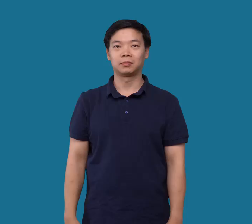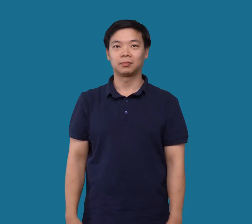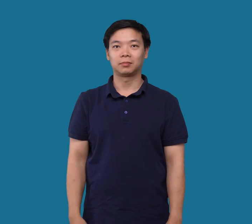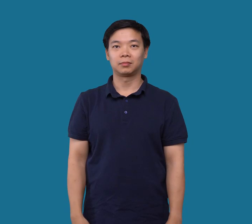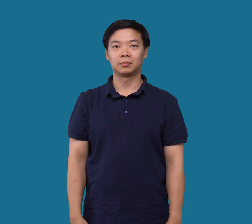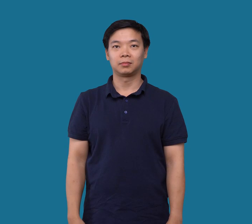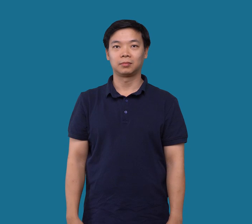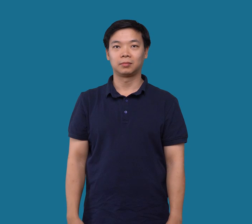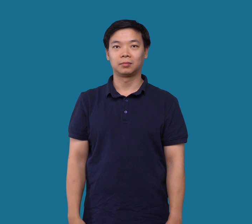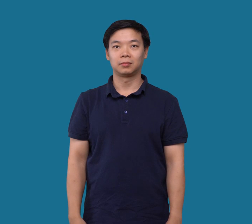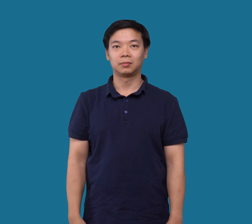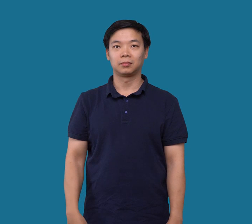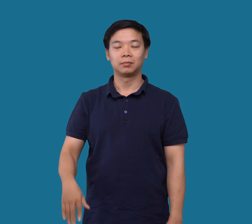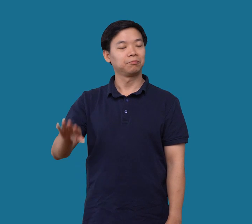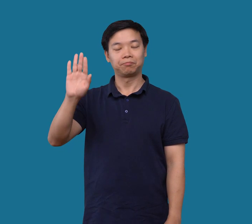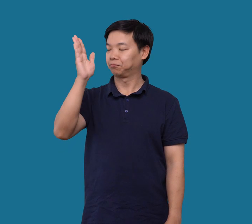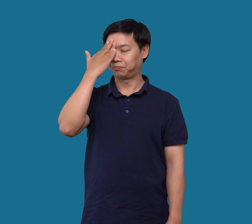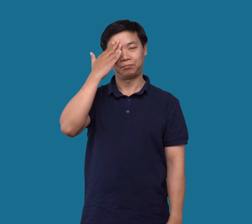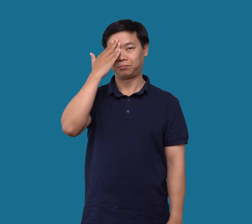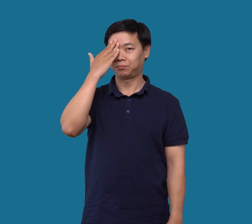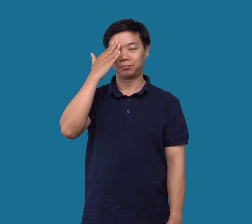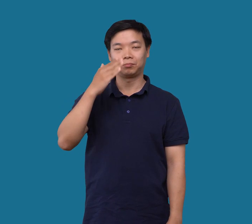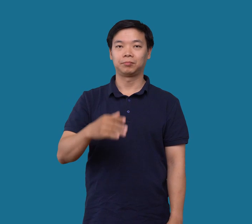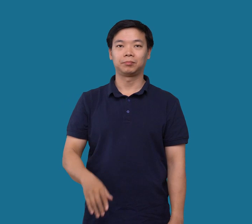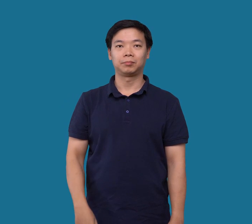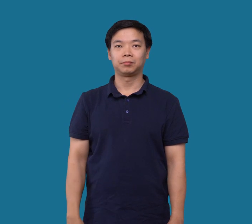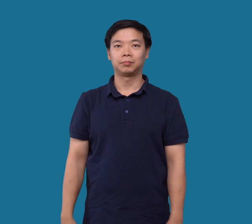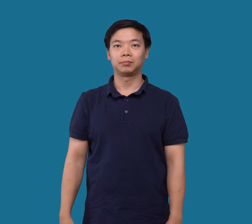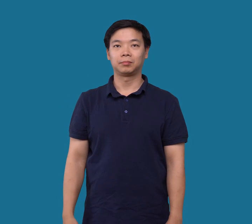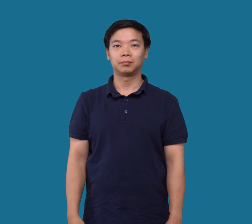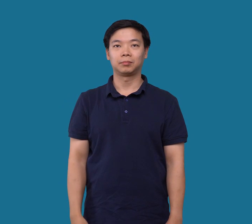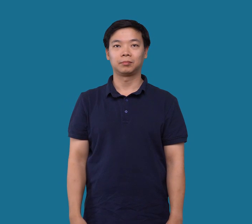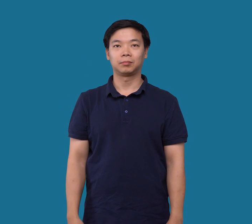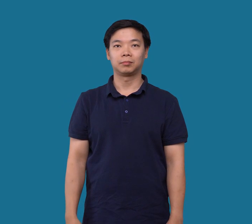không hiểu